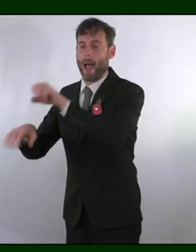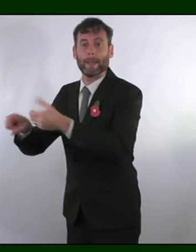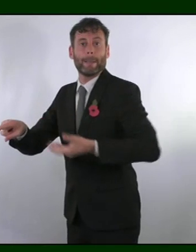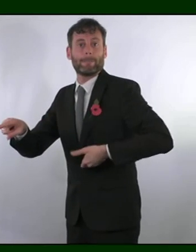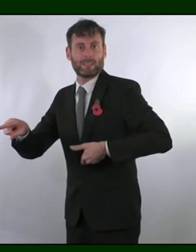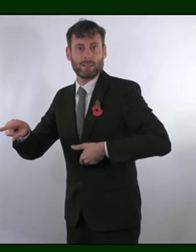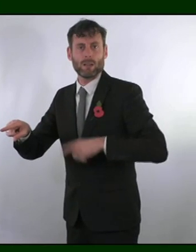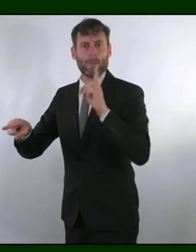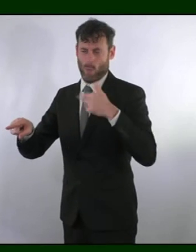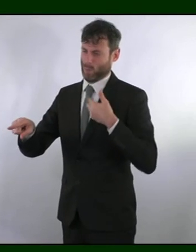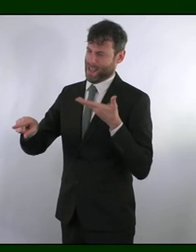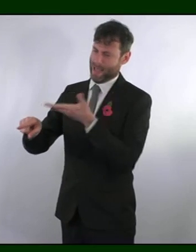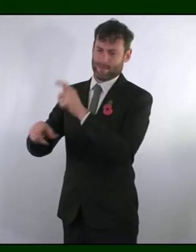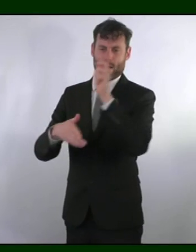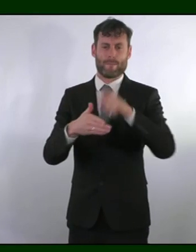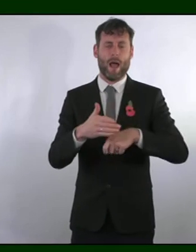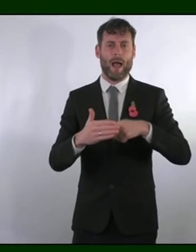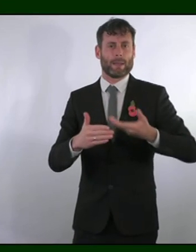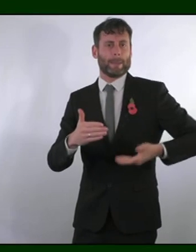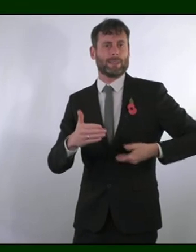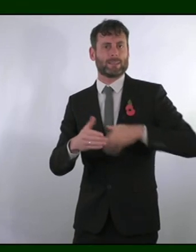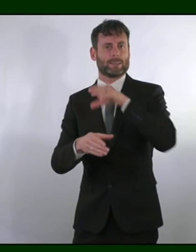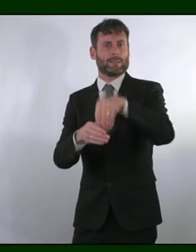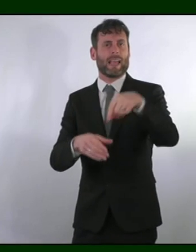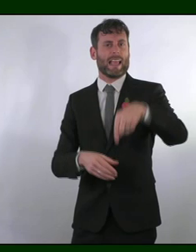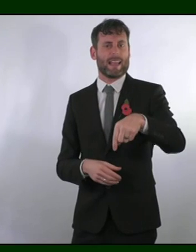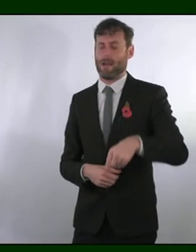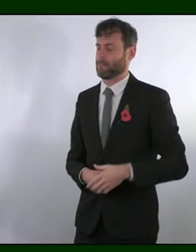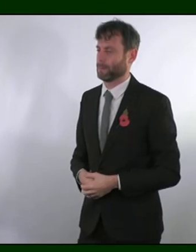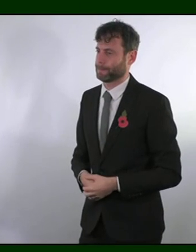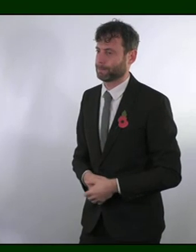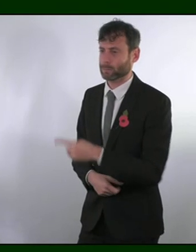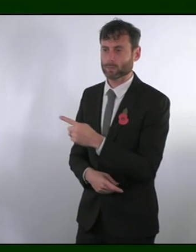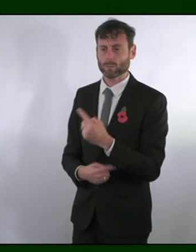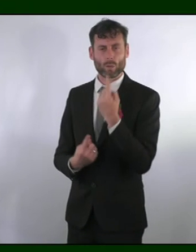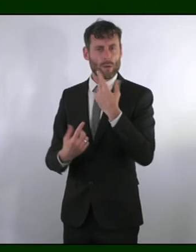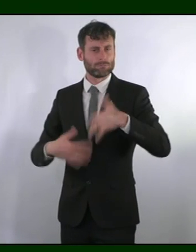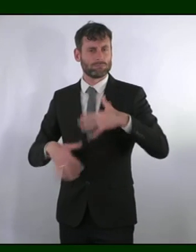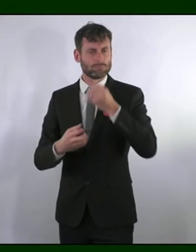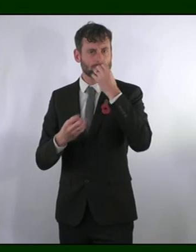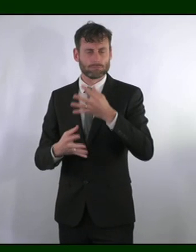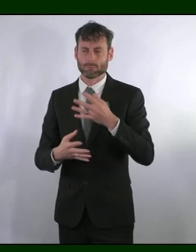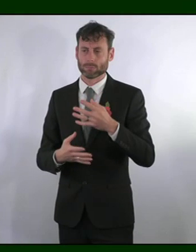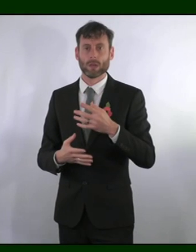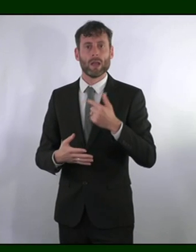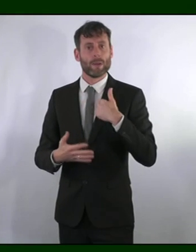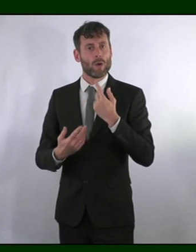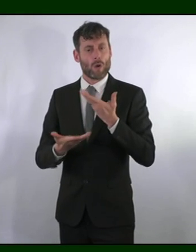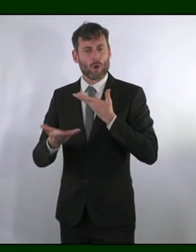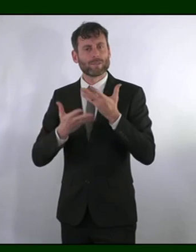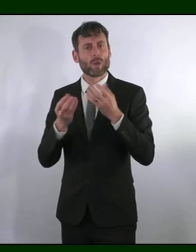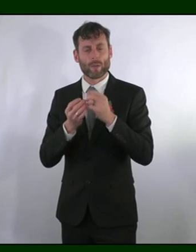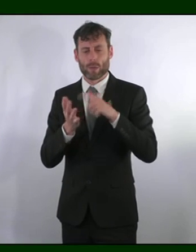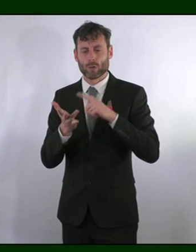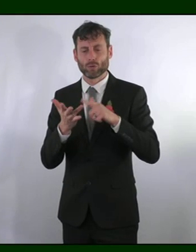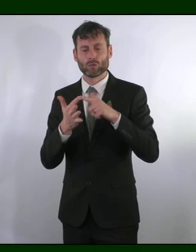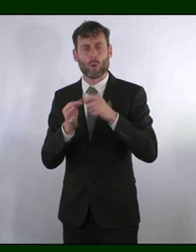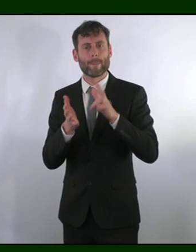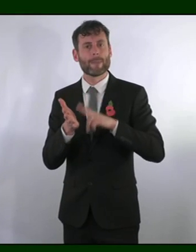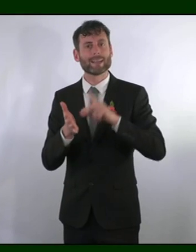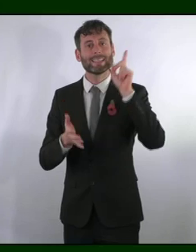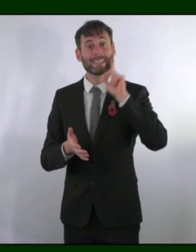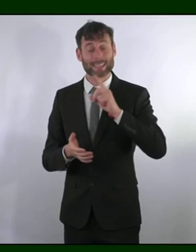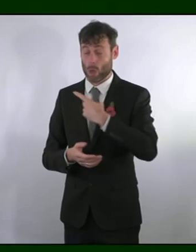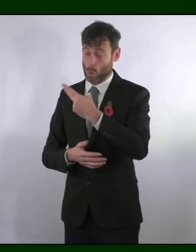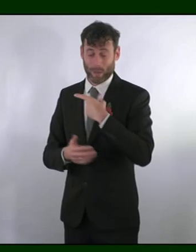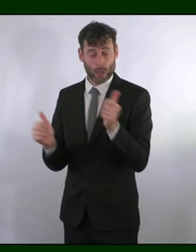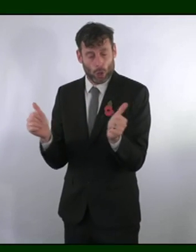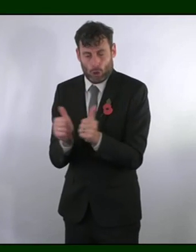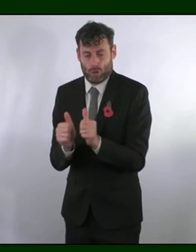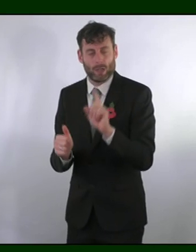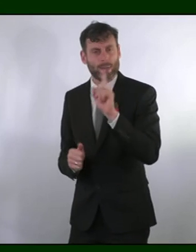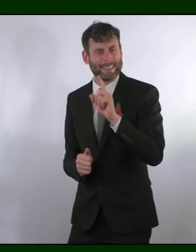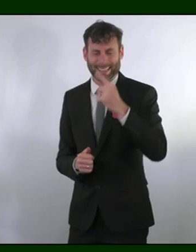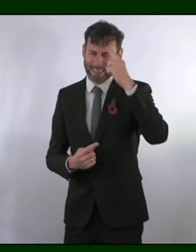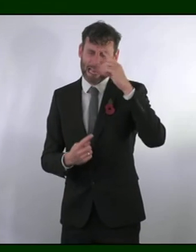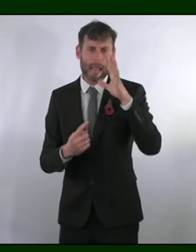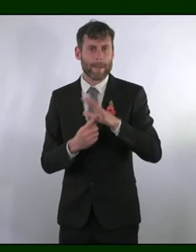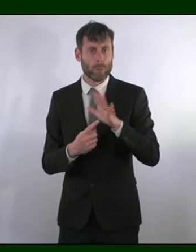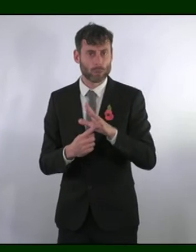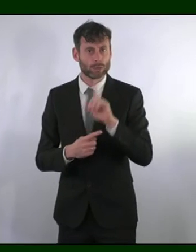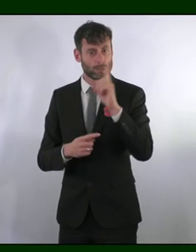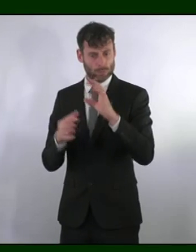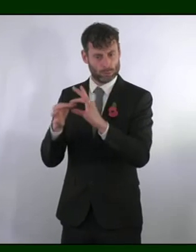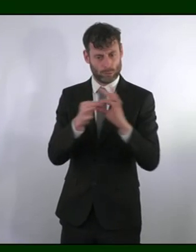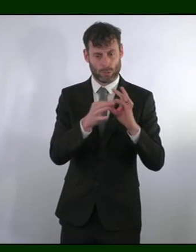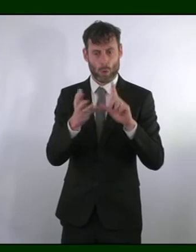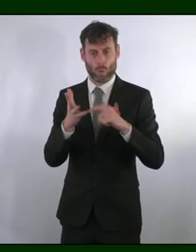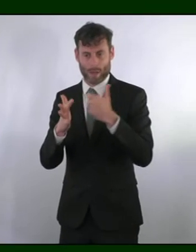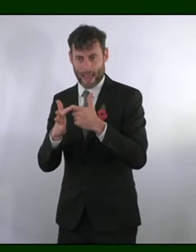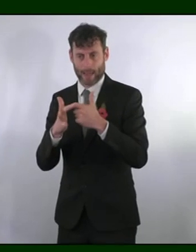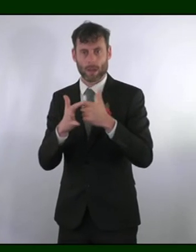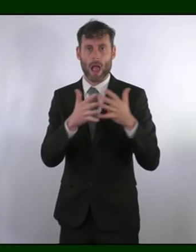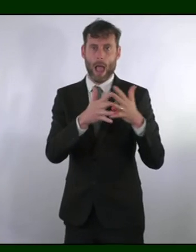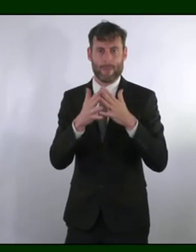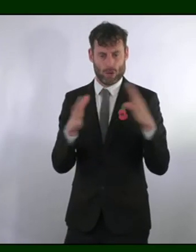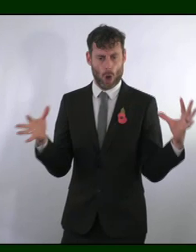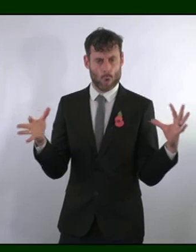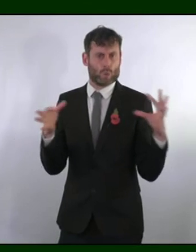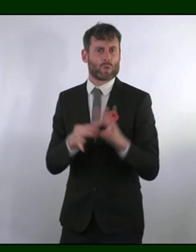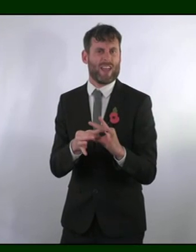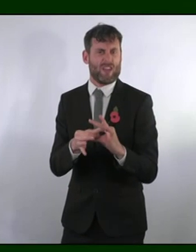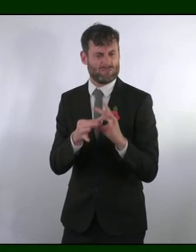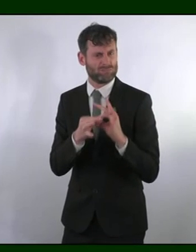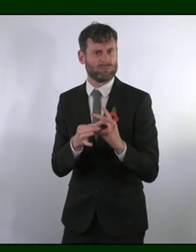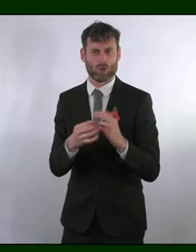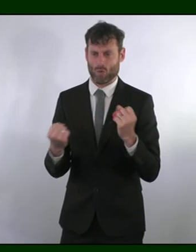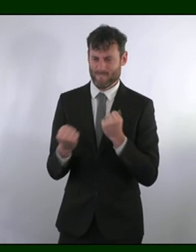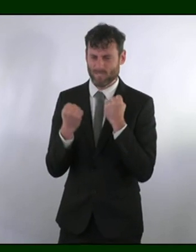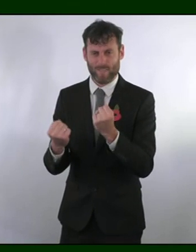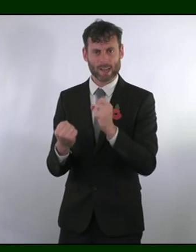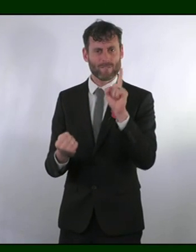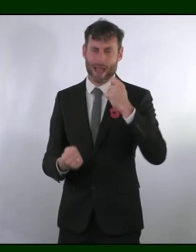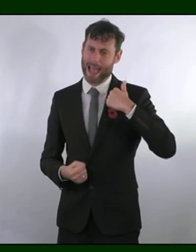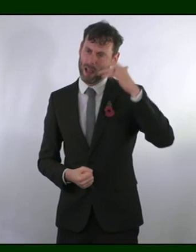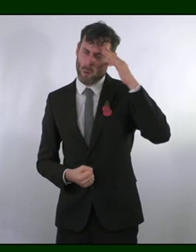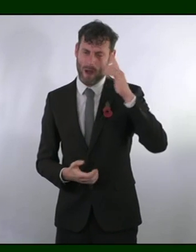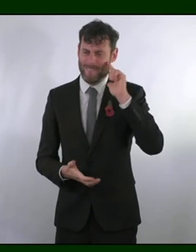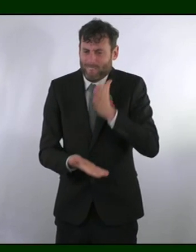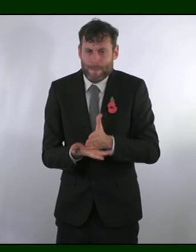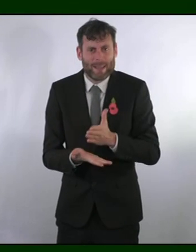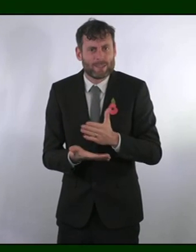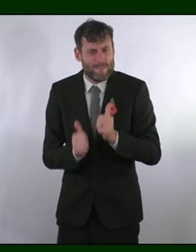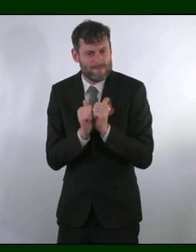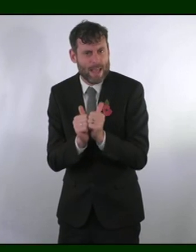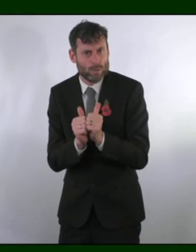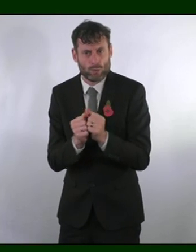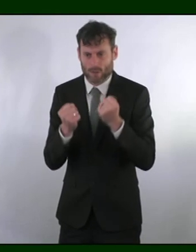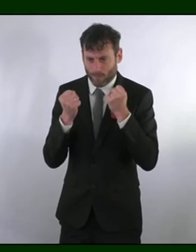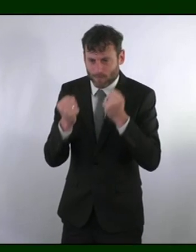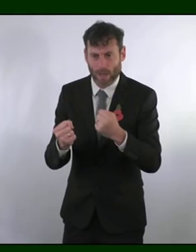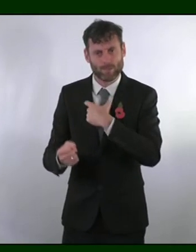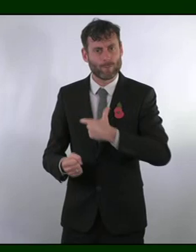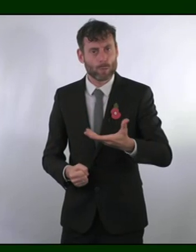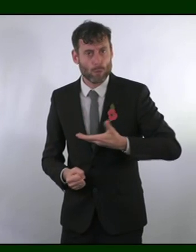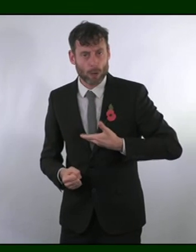Yes. One of the many merits of the excellent conversation I had yesterday with President-elect Joe Biden was that we were strongly agreed on the need once again for the United Kingdom and the United States to stand together and stick up for our values around the world: to stick up for human rights, to stick up for global free